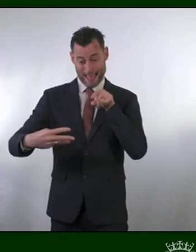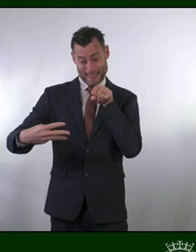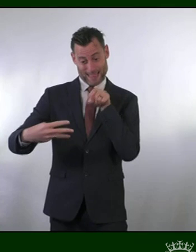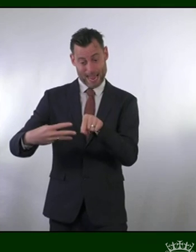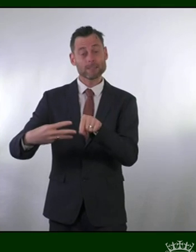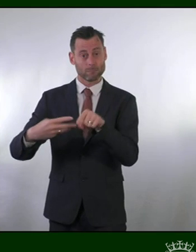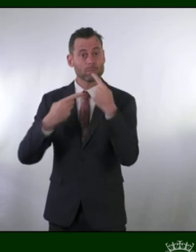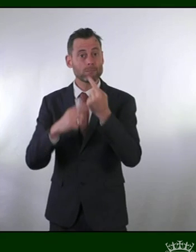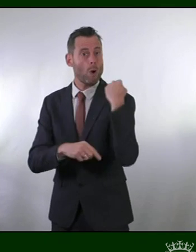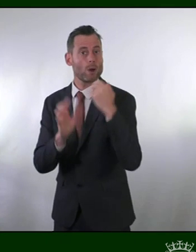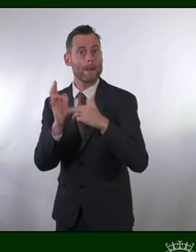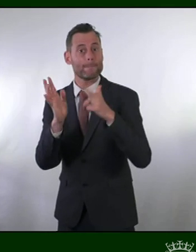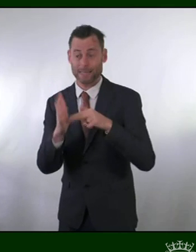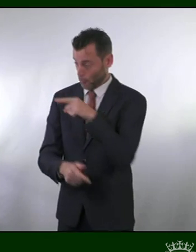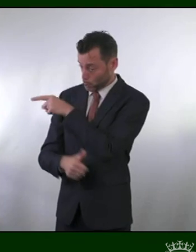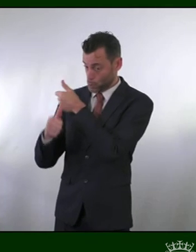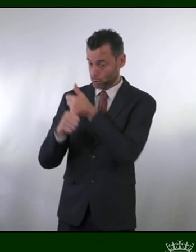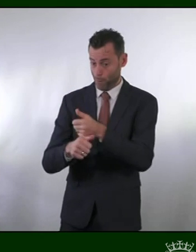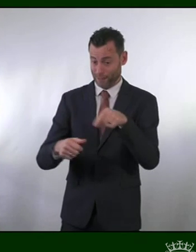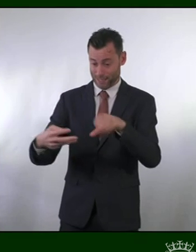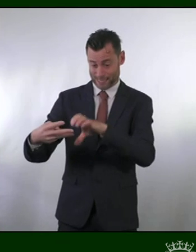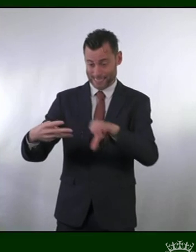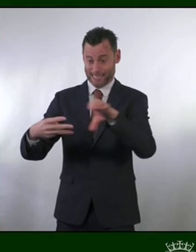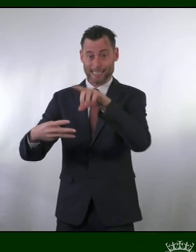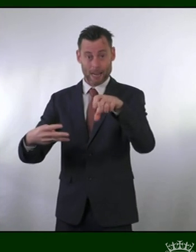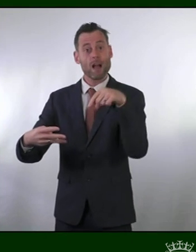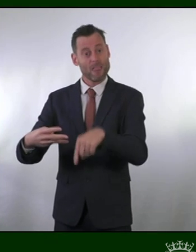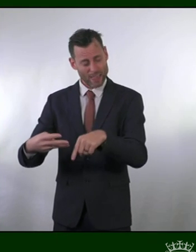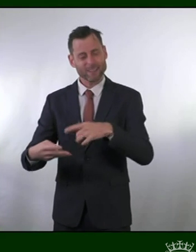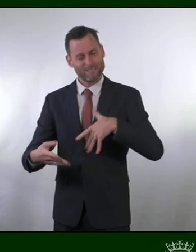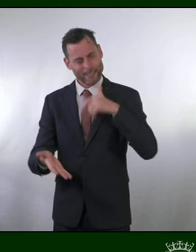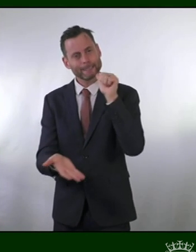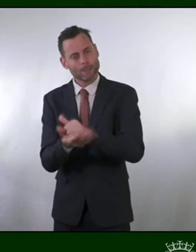and learned Gentleman supported, is the right way forward.